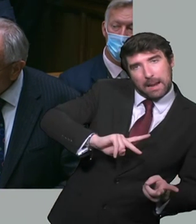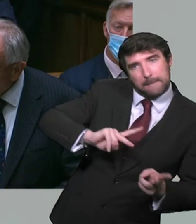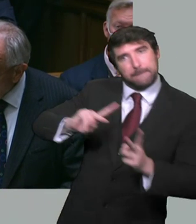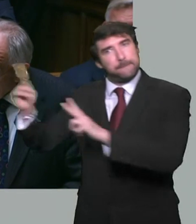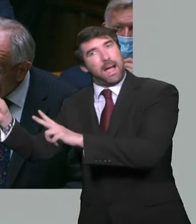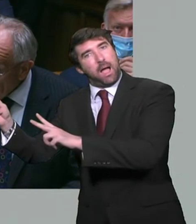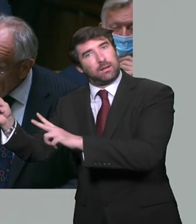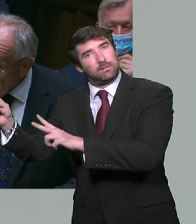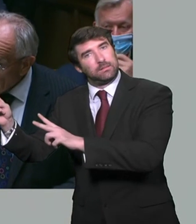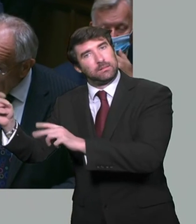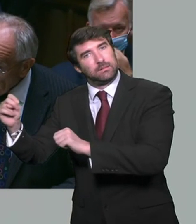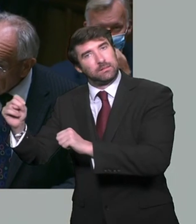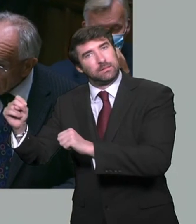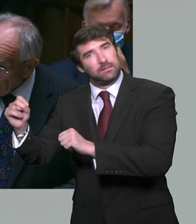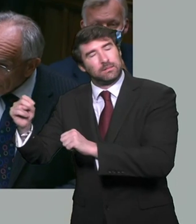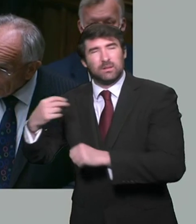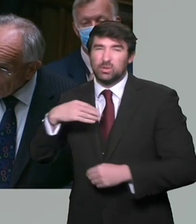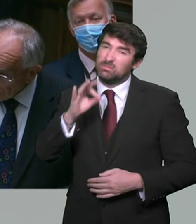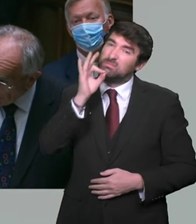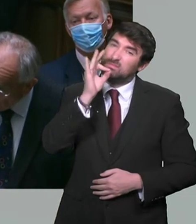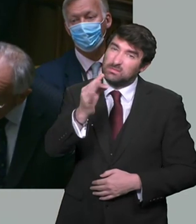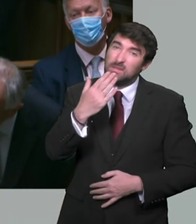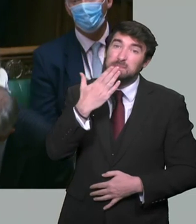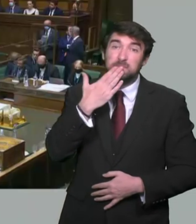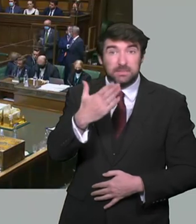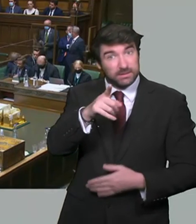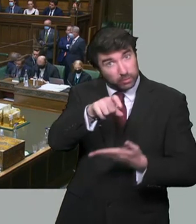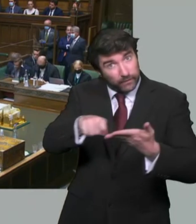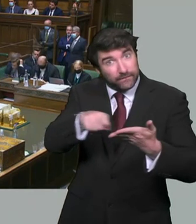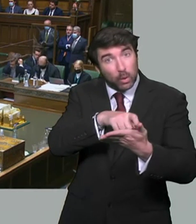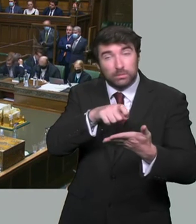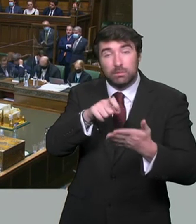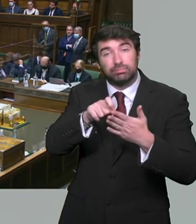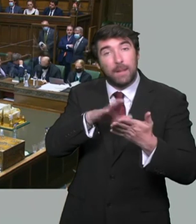Will the Prime Minister urge his colleagues to vote for the Bill on Friday?